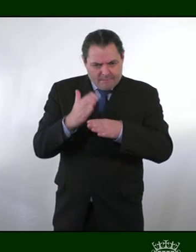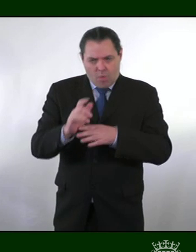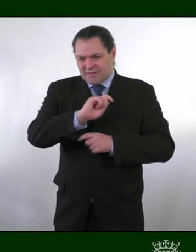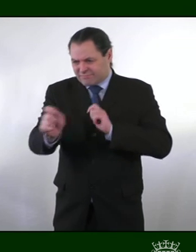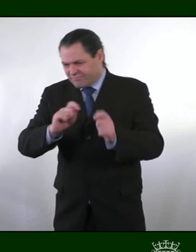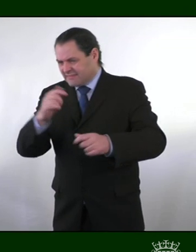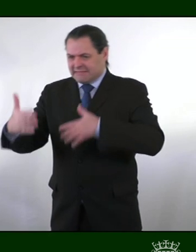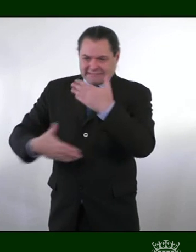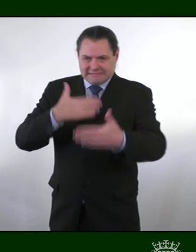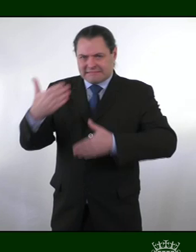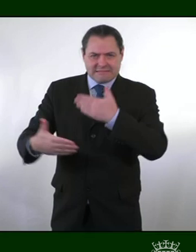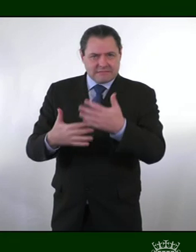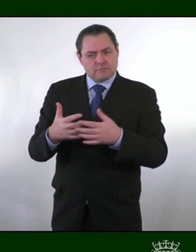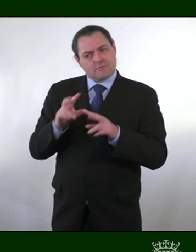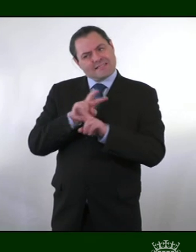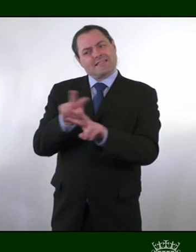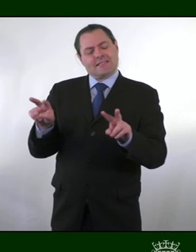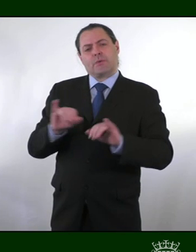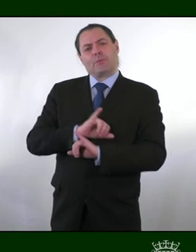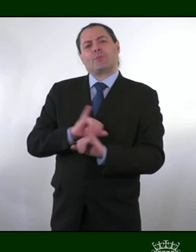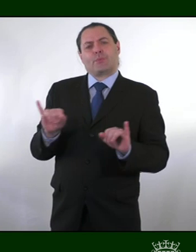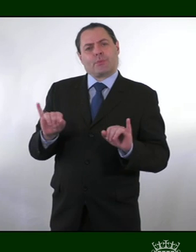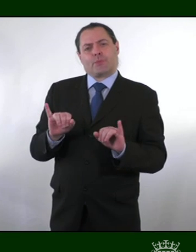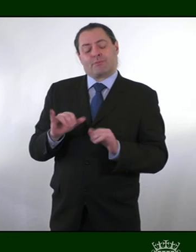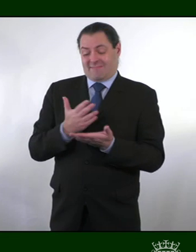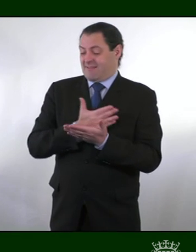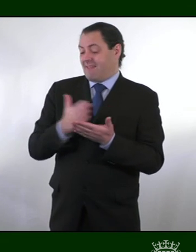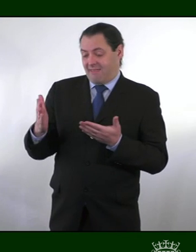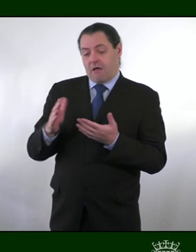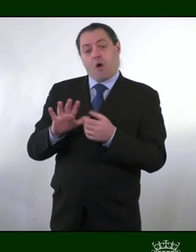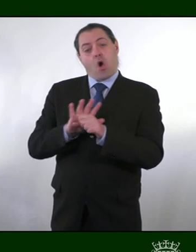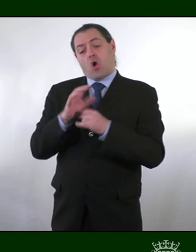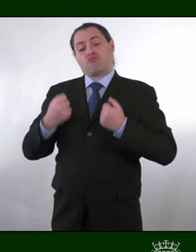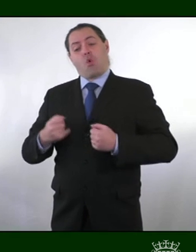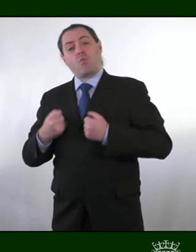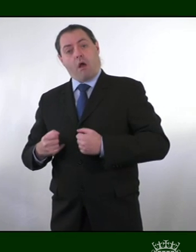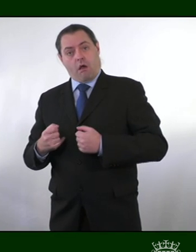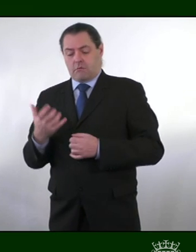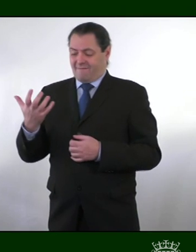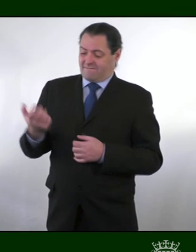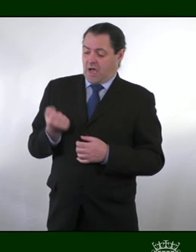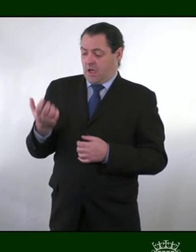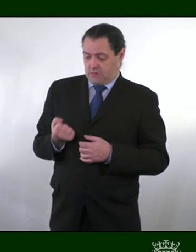Coronavirus has deepened the disparity between public and private sector wages.